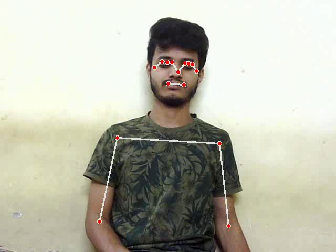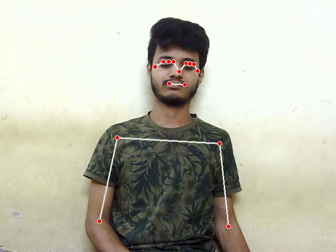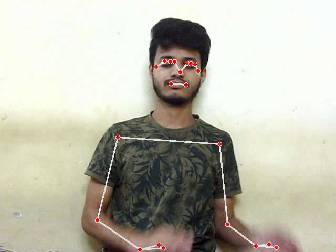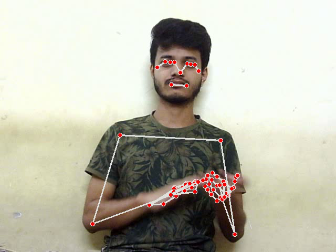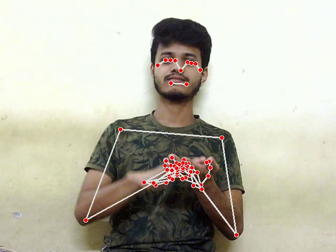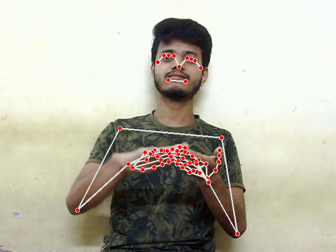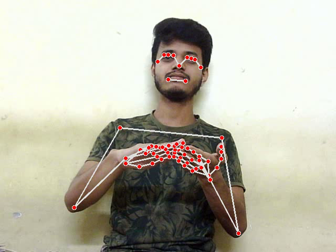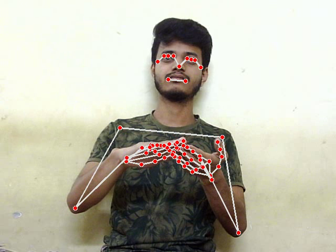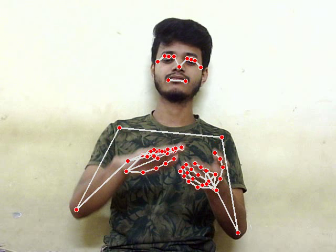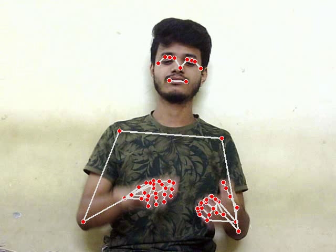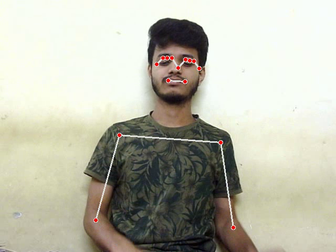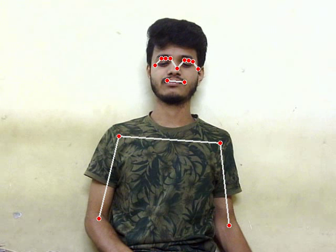nice